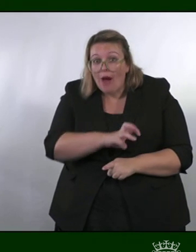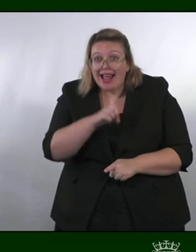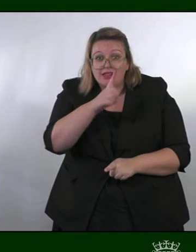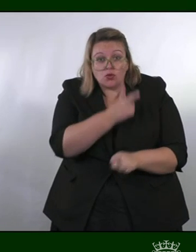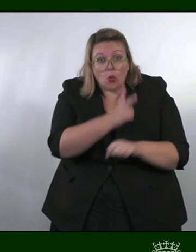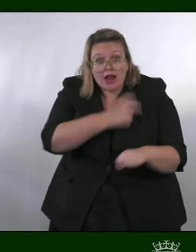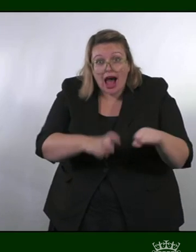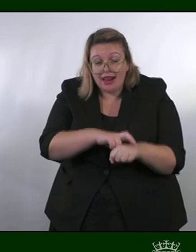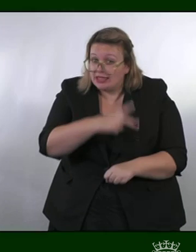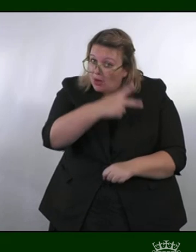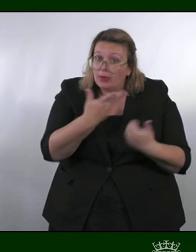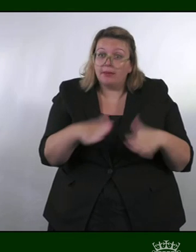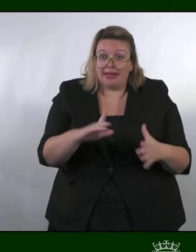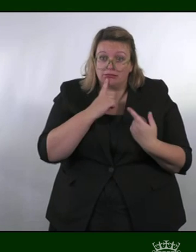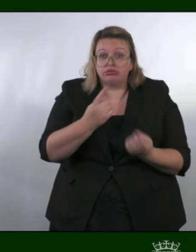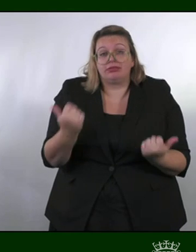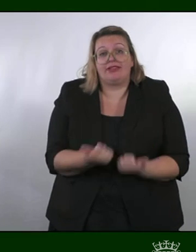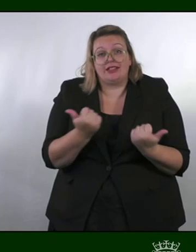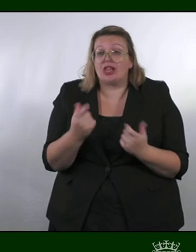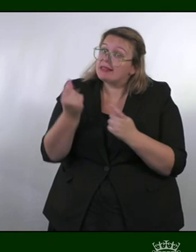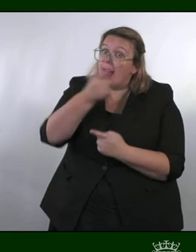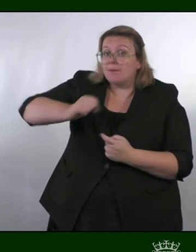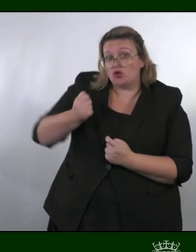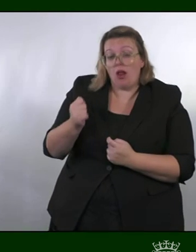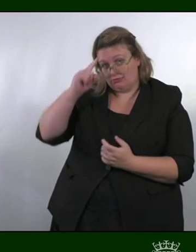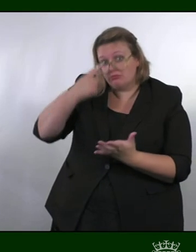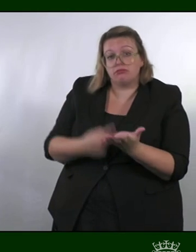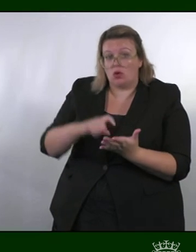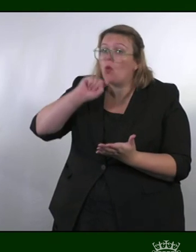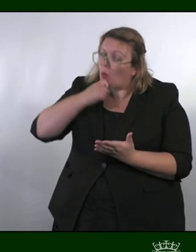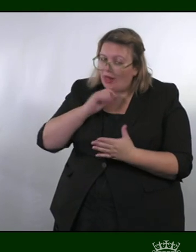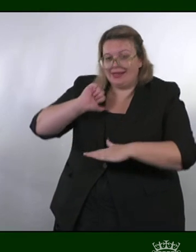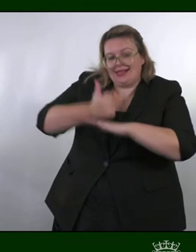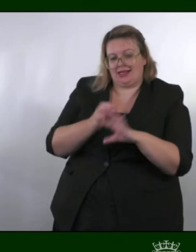Wales, Northern Ireland and Scotland—in part—have chosen that path.